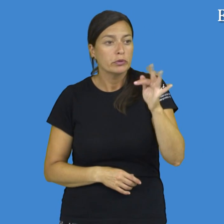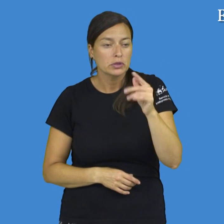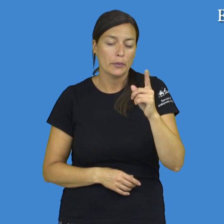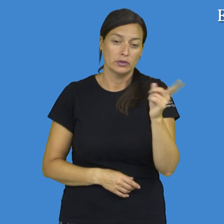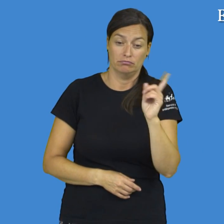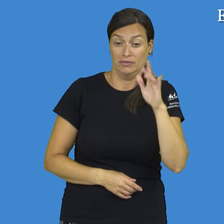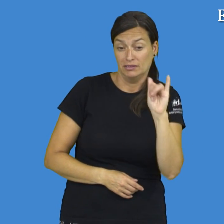no